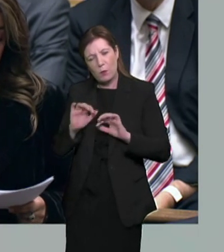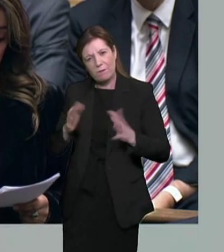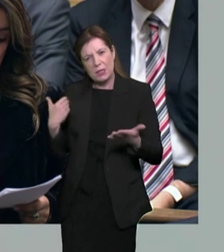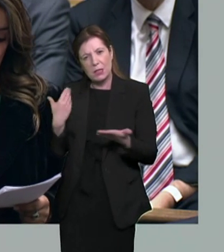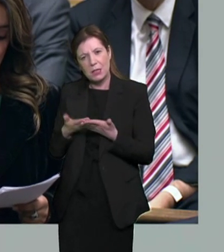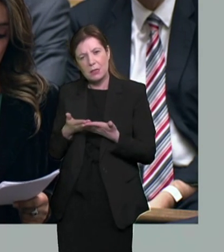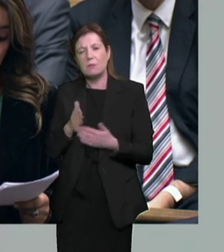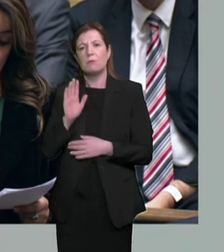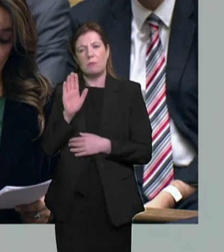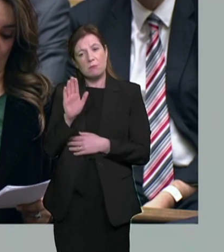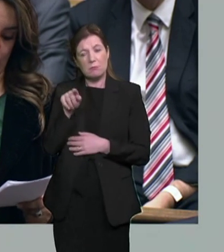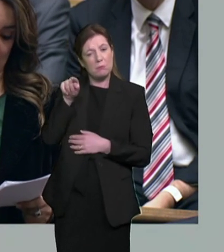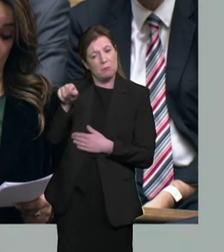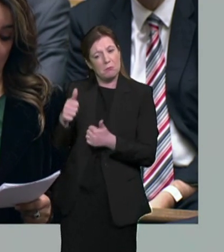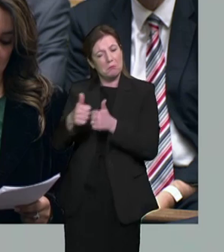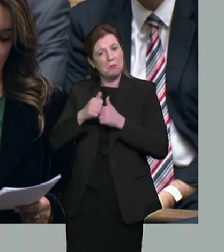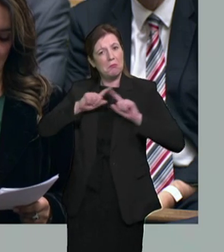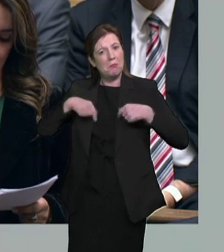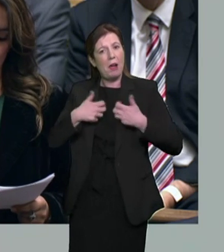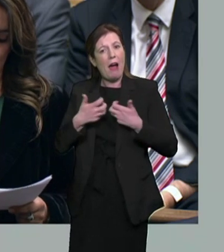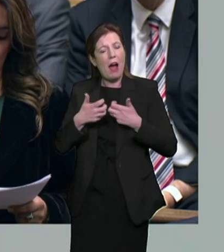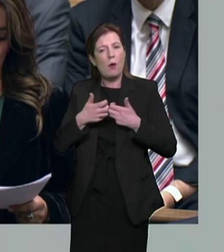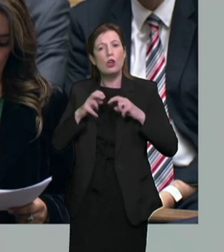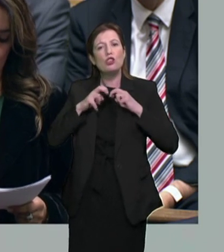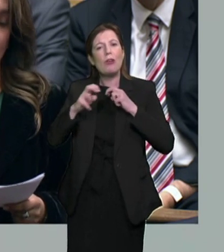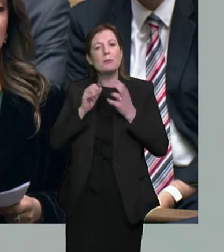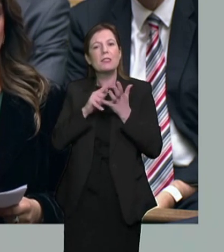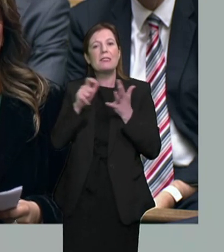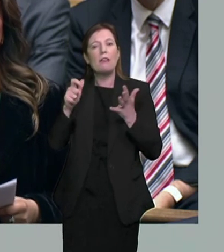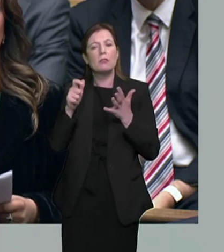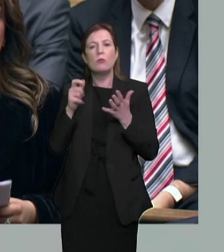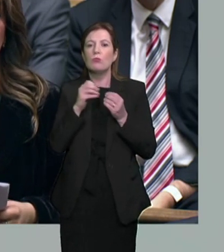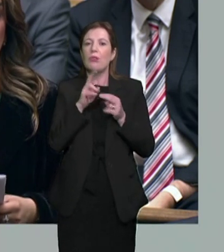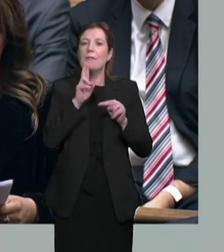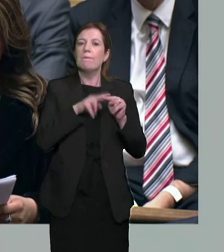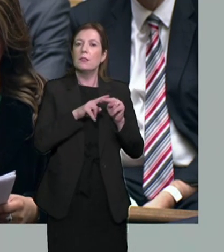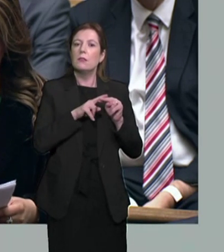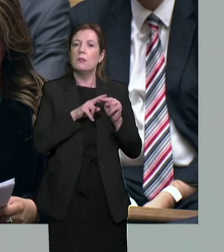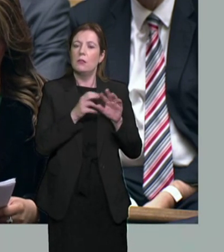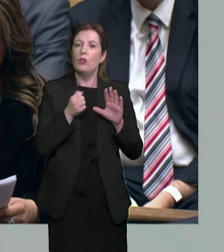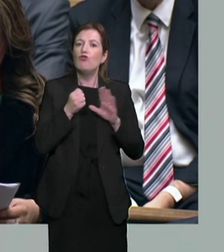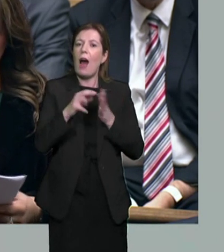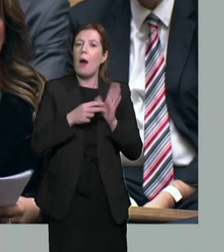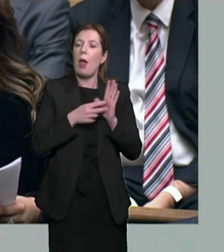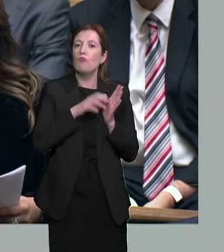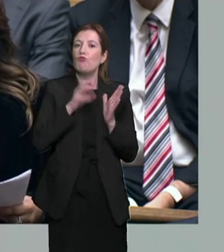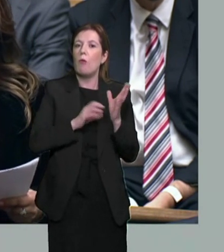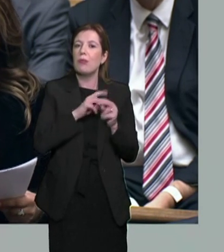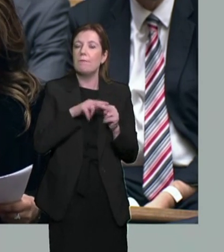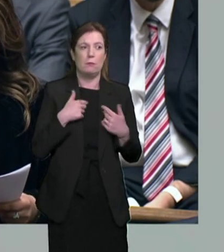One practical way in which the Prime Minister could help is by reversing the Transport Secretary’s snub to Bradford in the integrated rail plan.